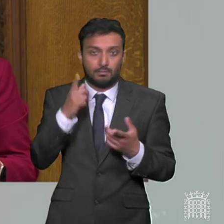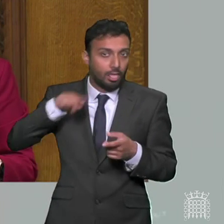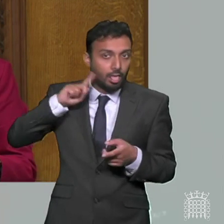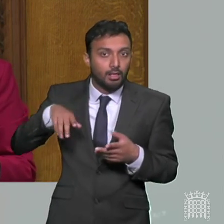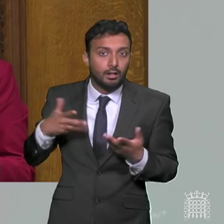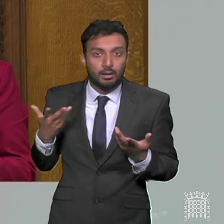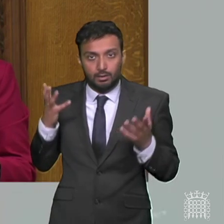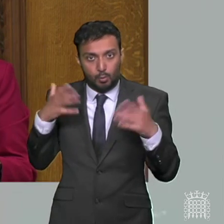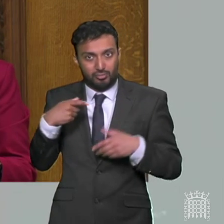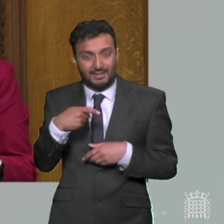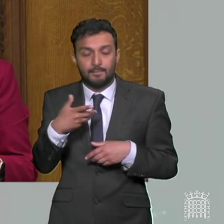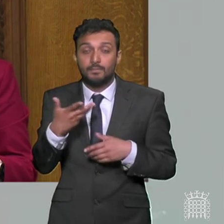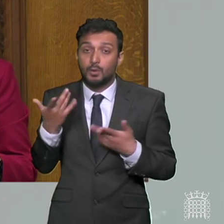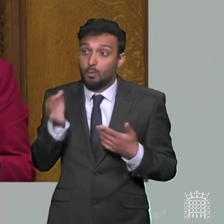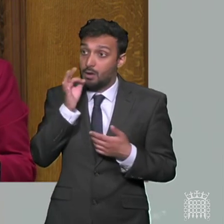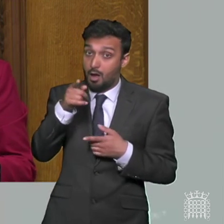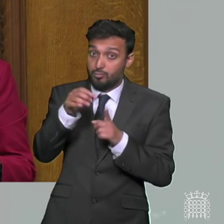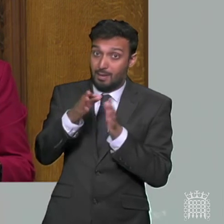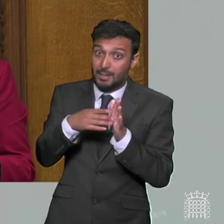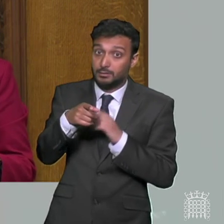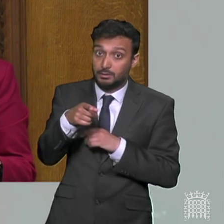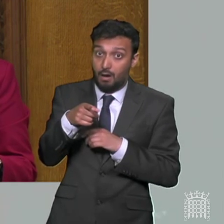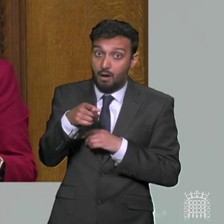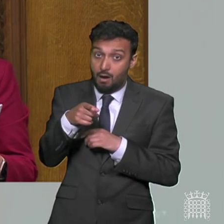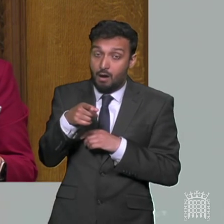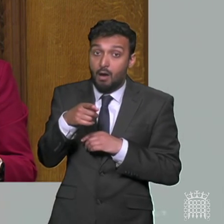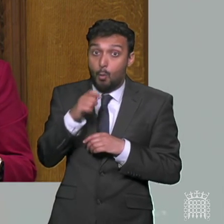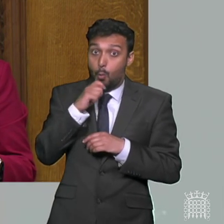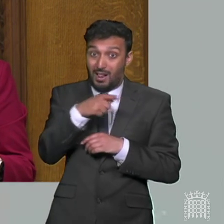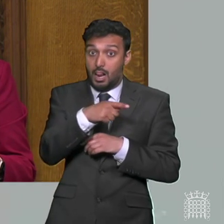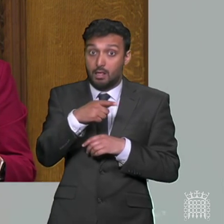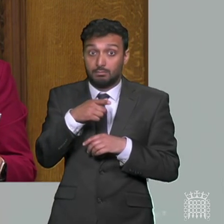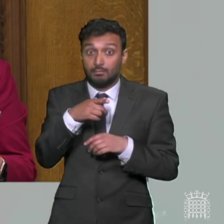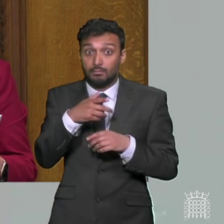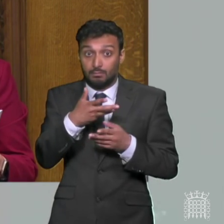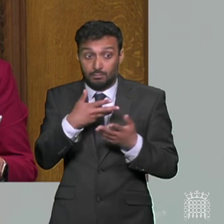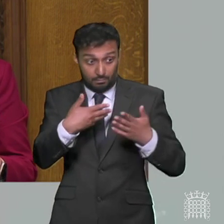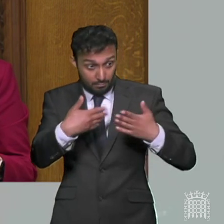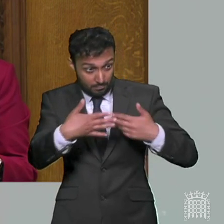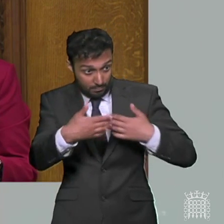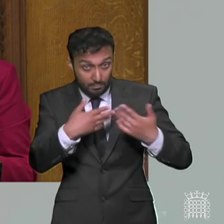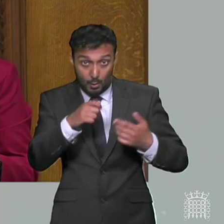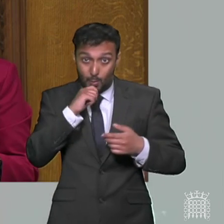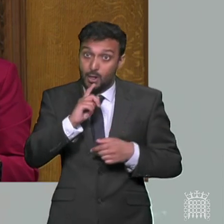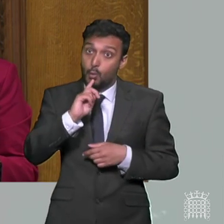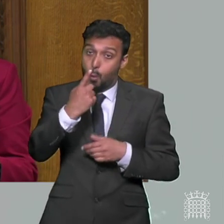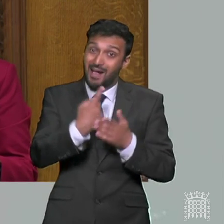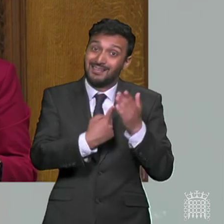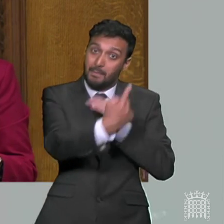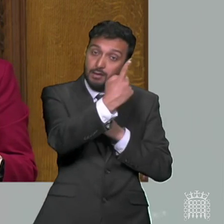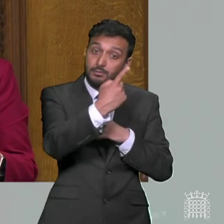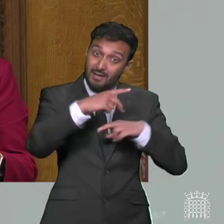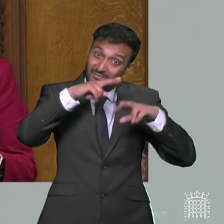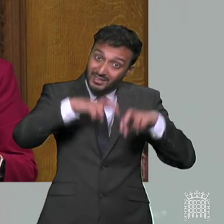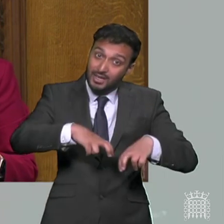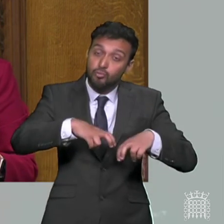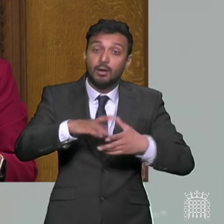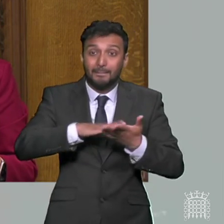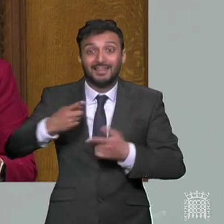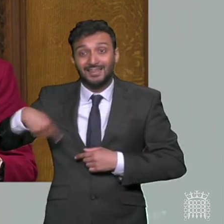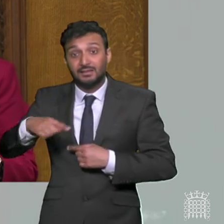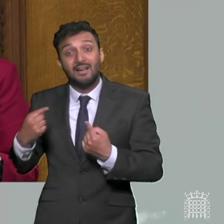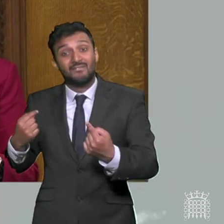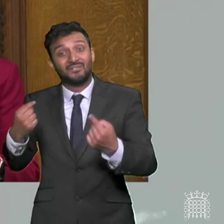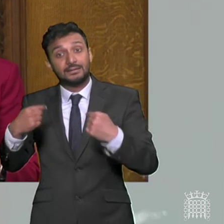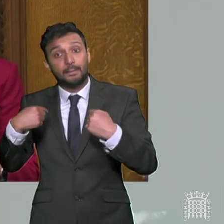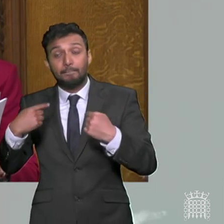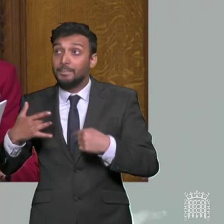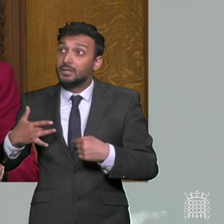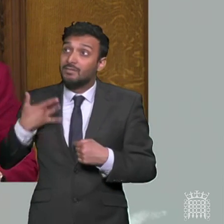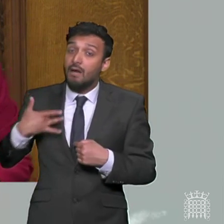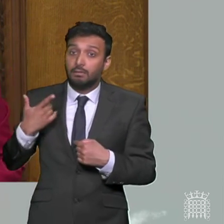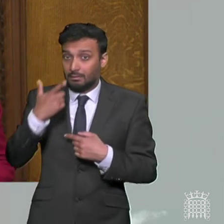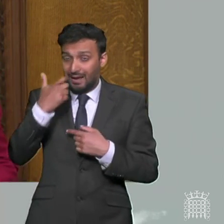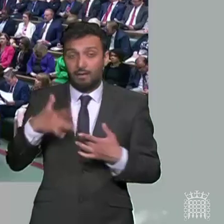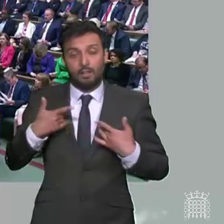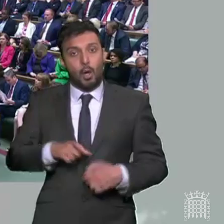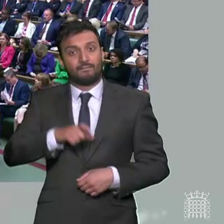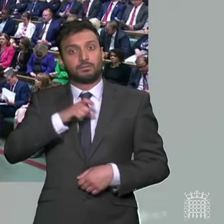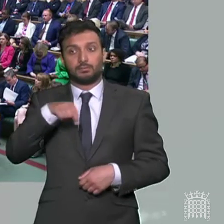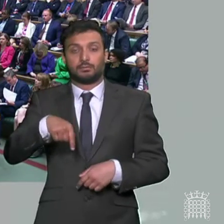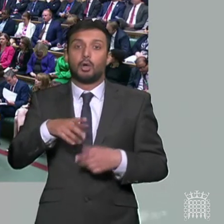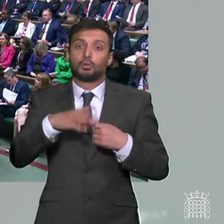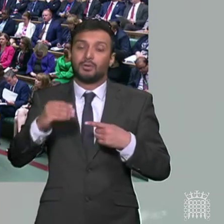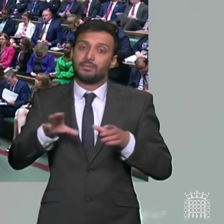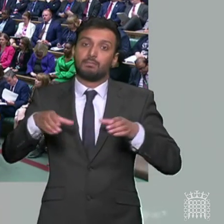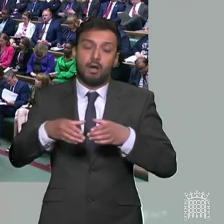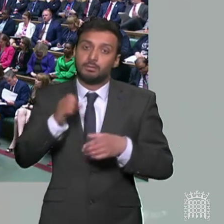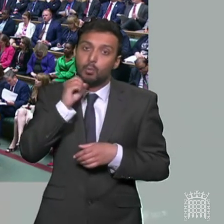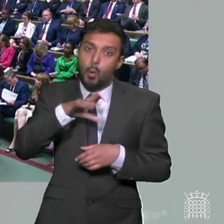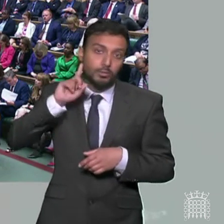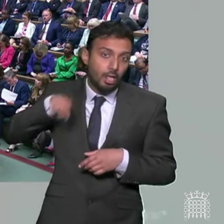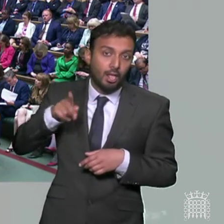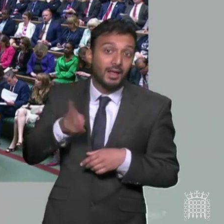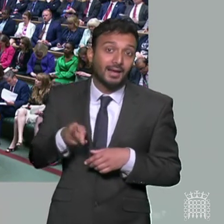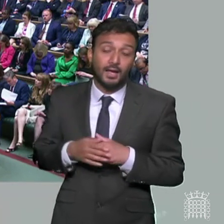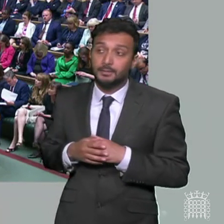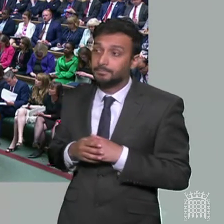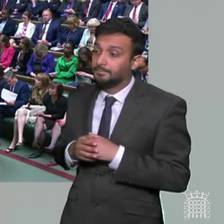Will the Prime Minister personally back that call and launch an independent investigation into the failure to act so that victims can have confidence that his party will never again turn a blind eye?